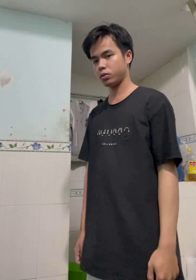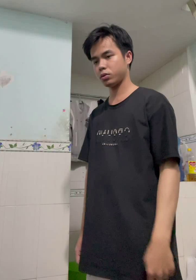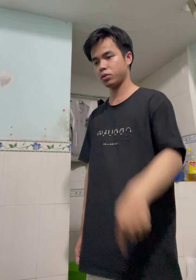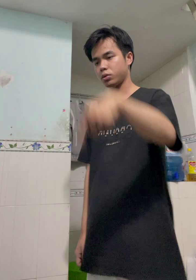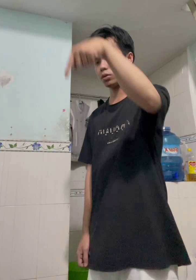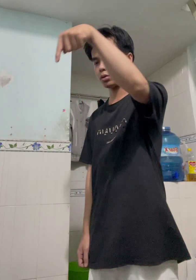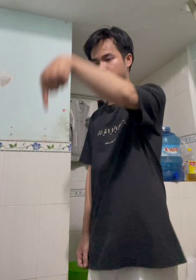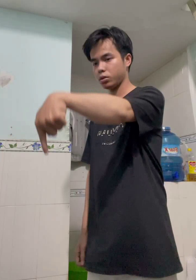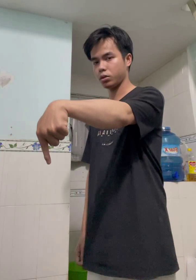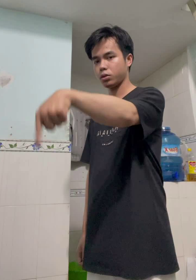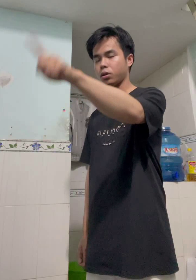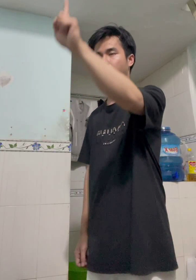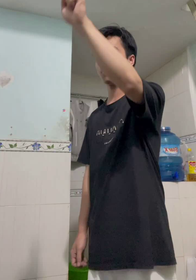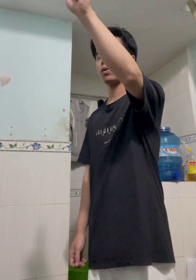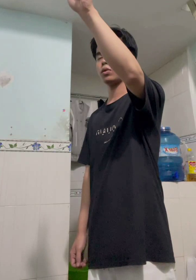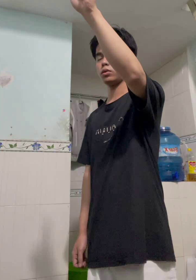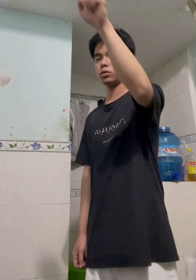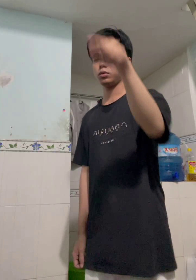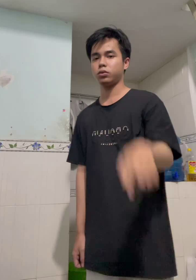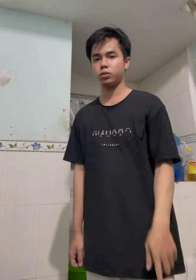di dau